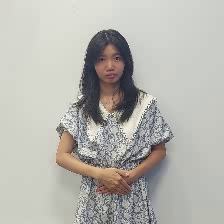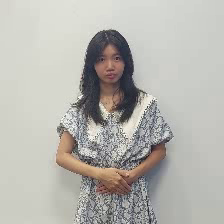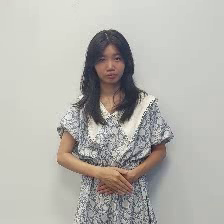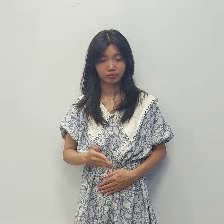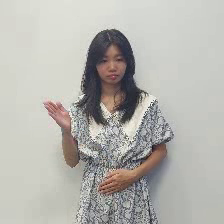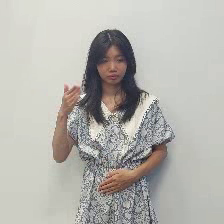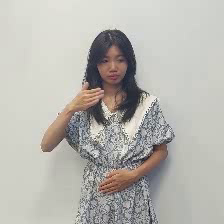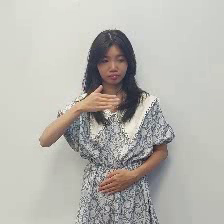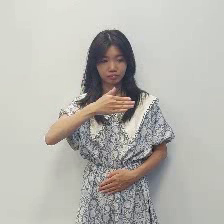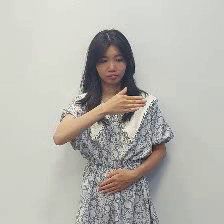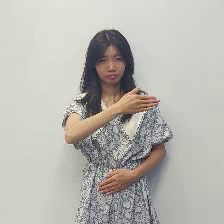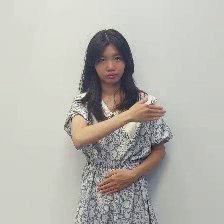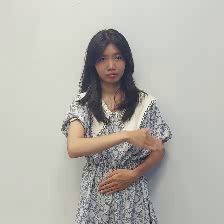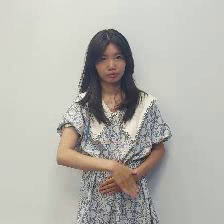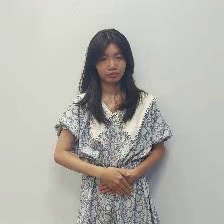Cá